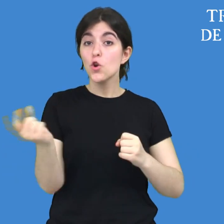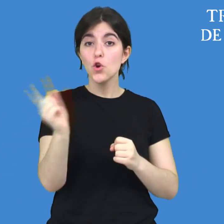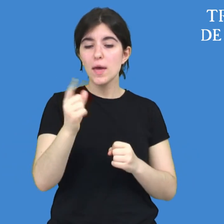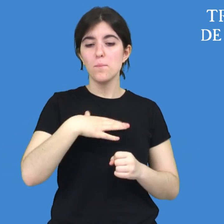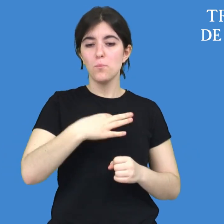no